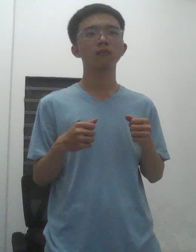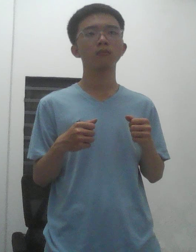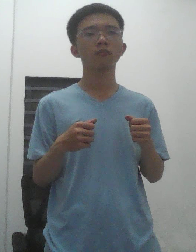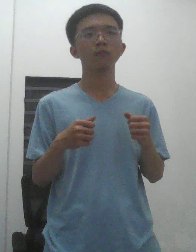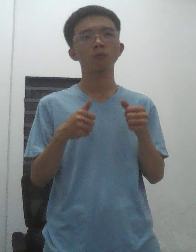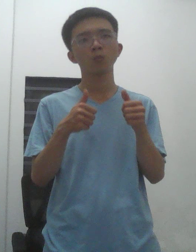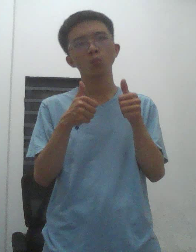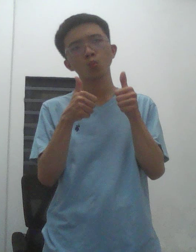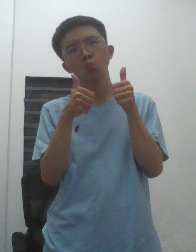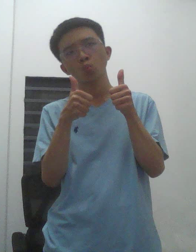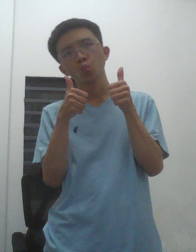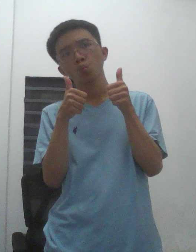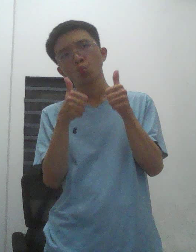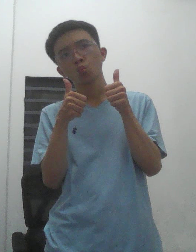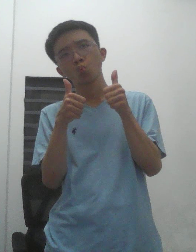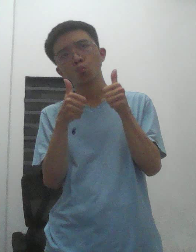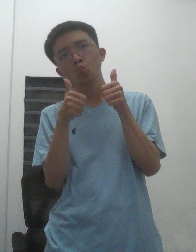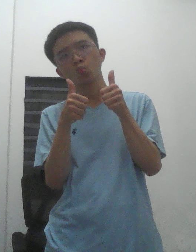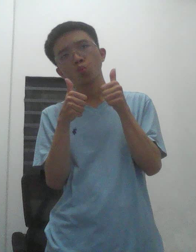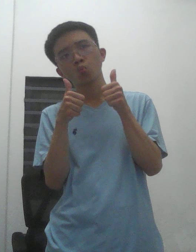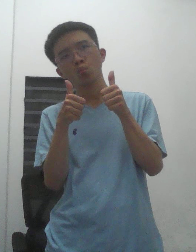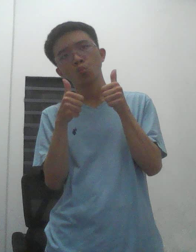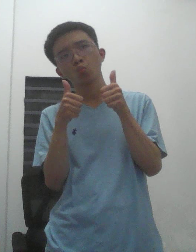rat tot